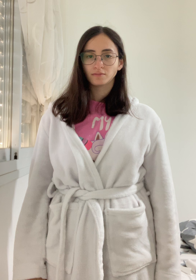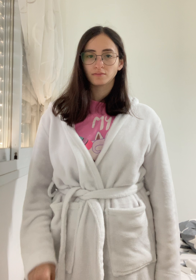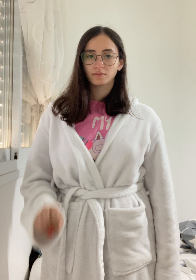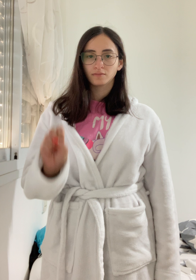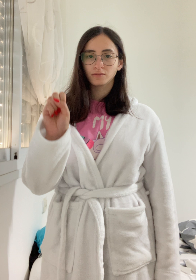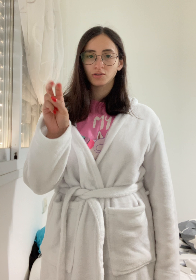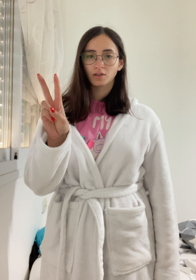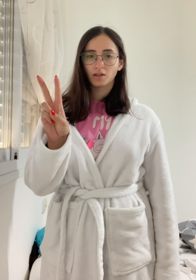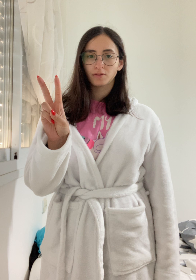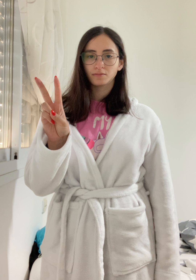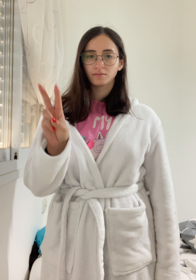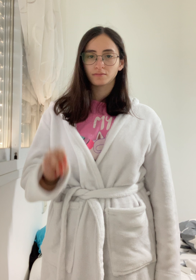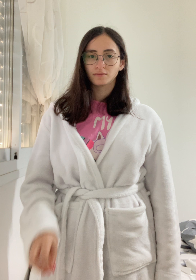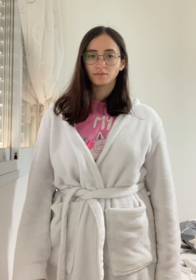שניים